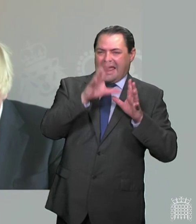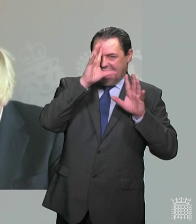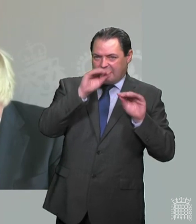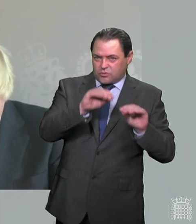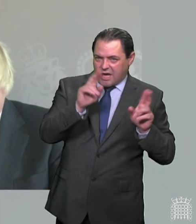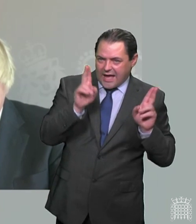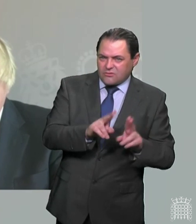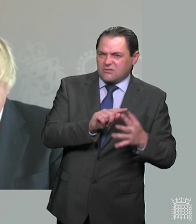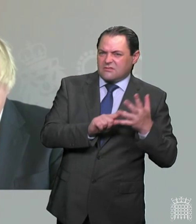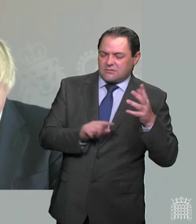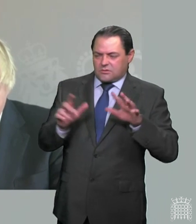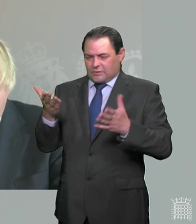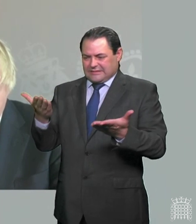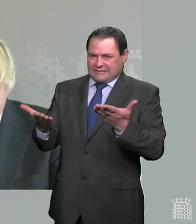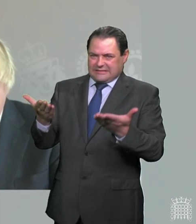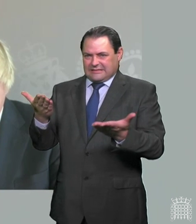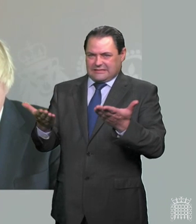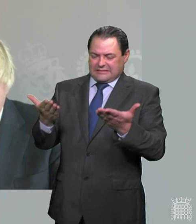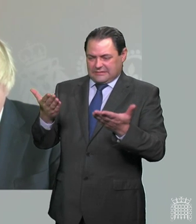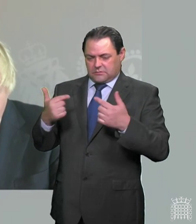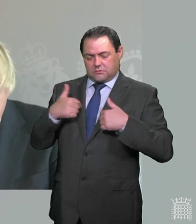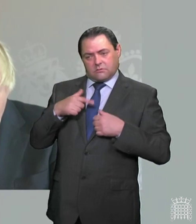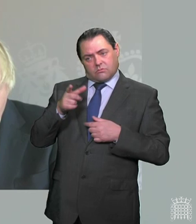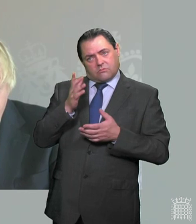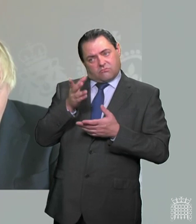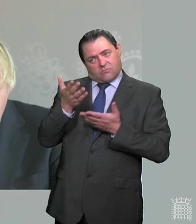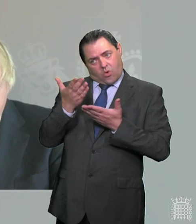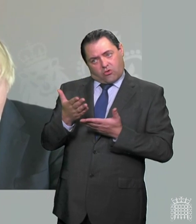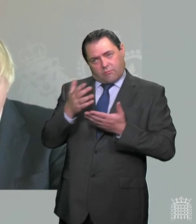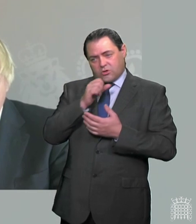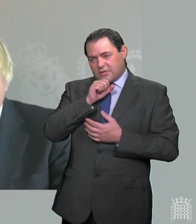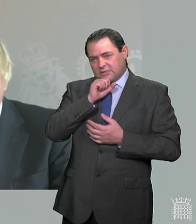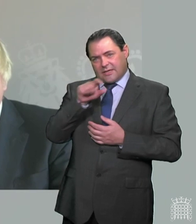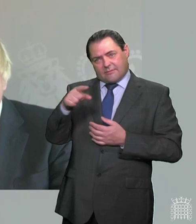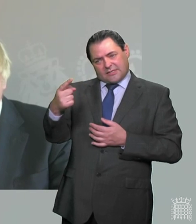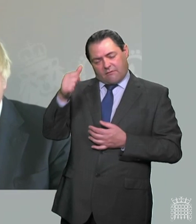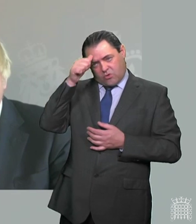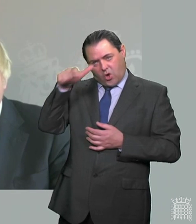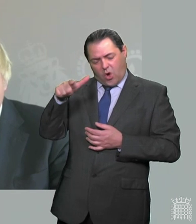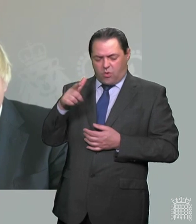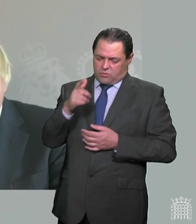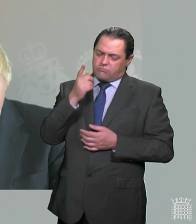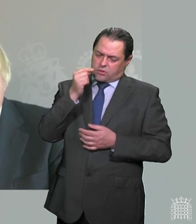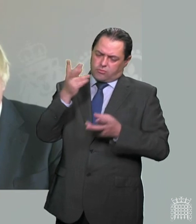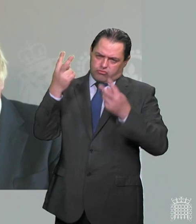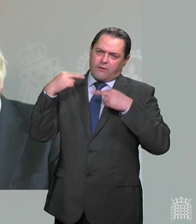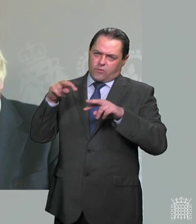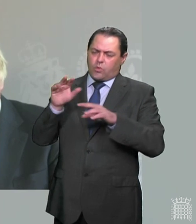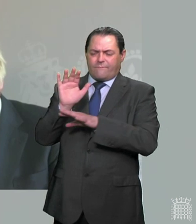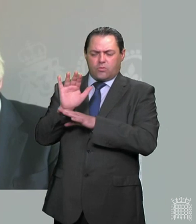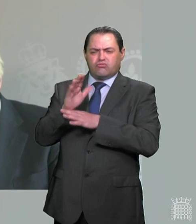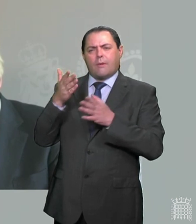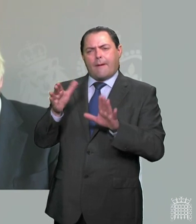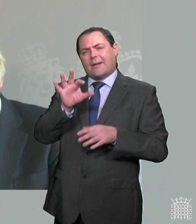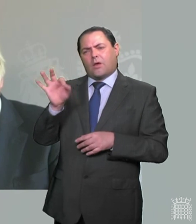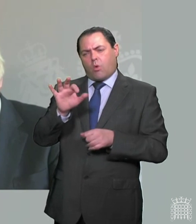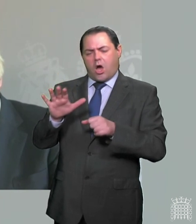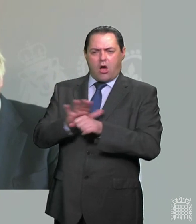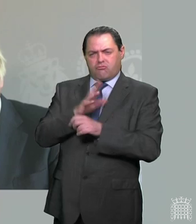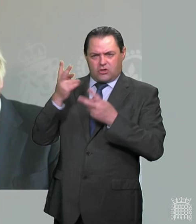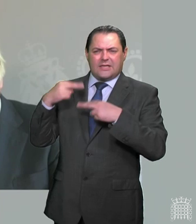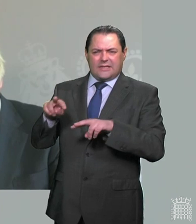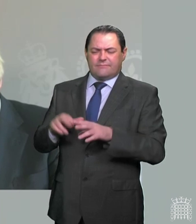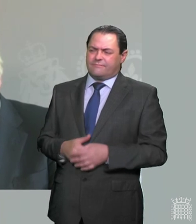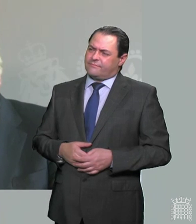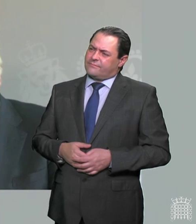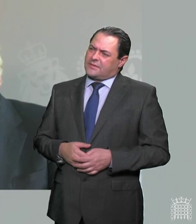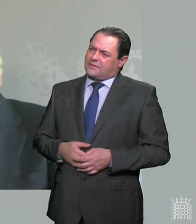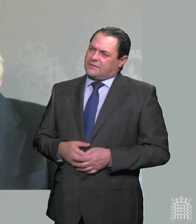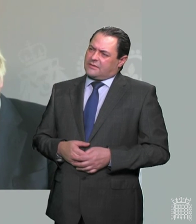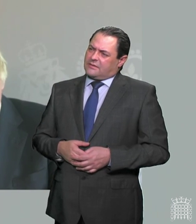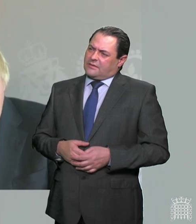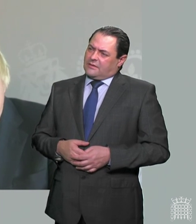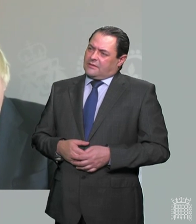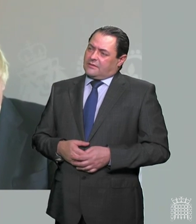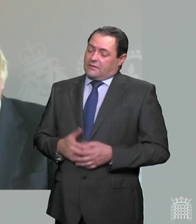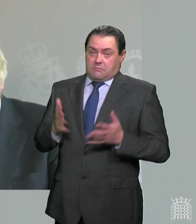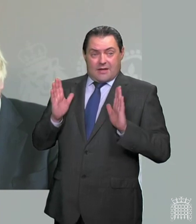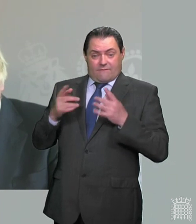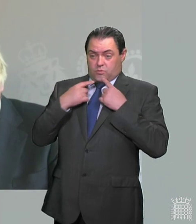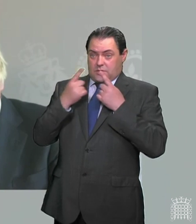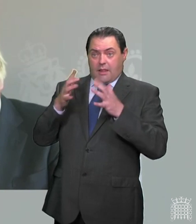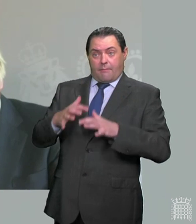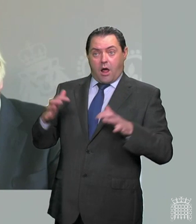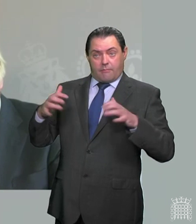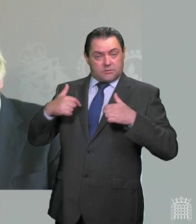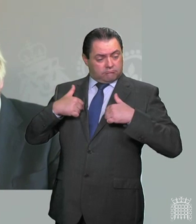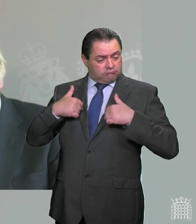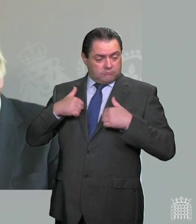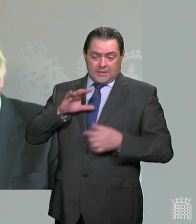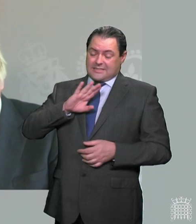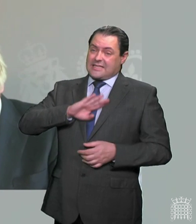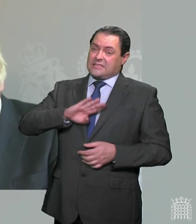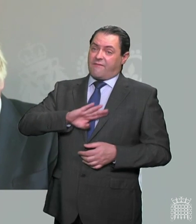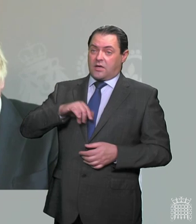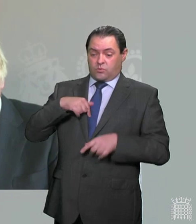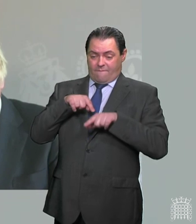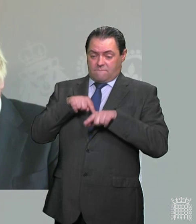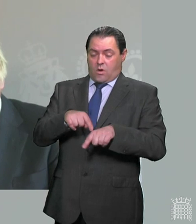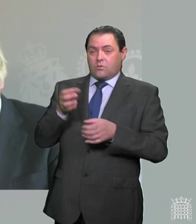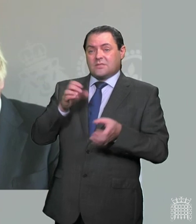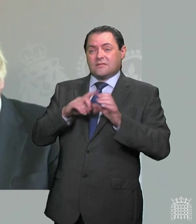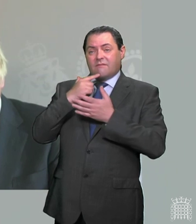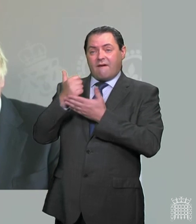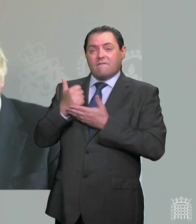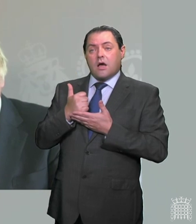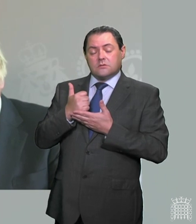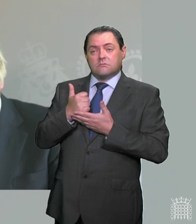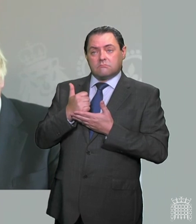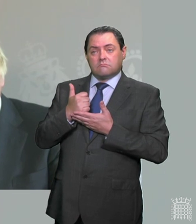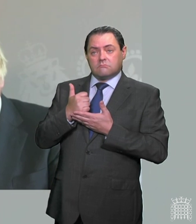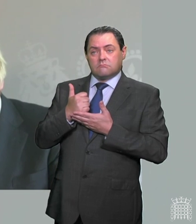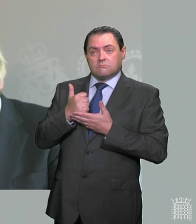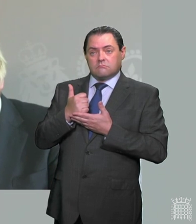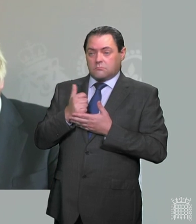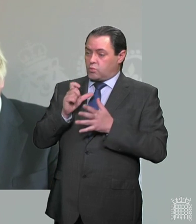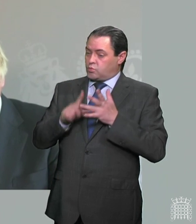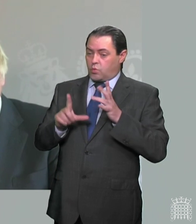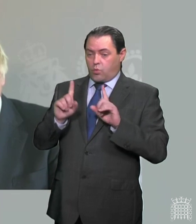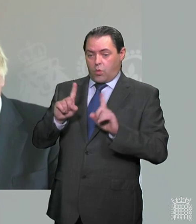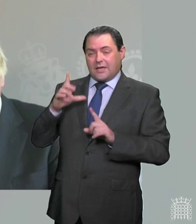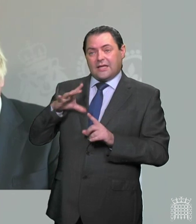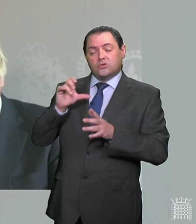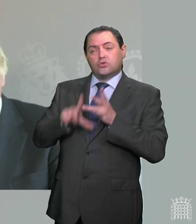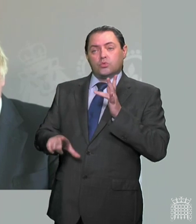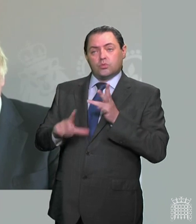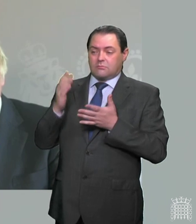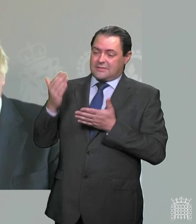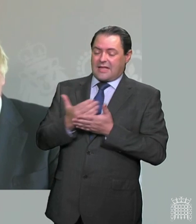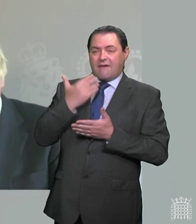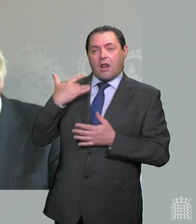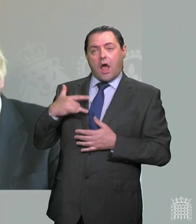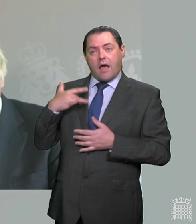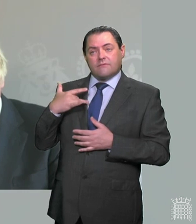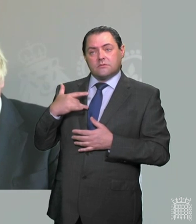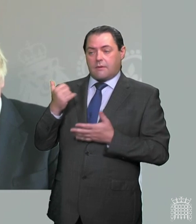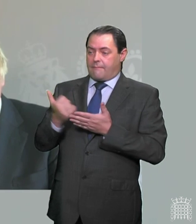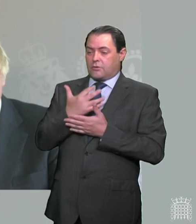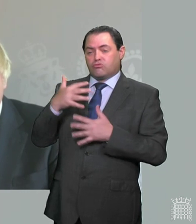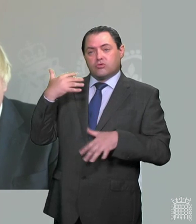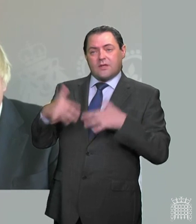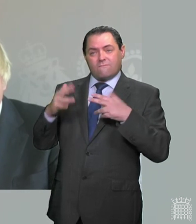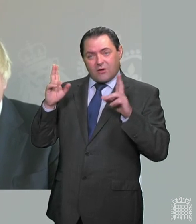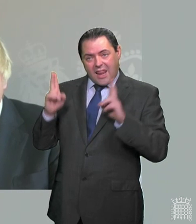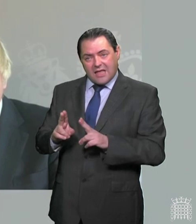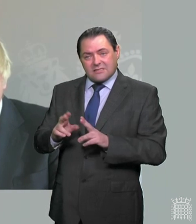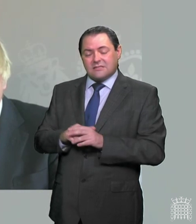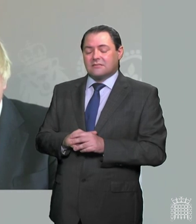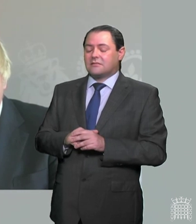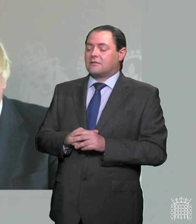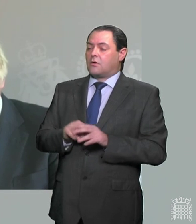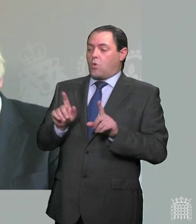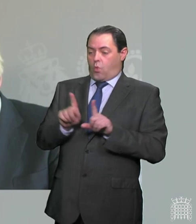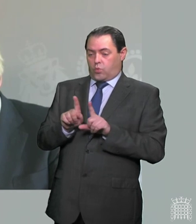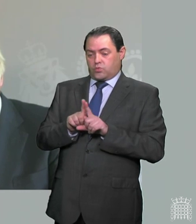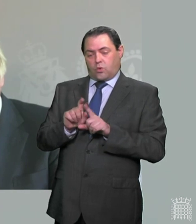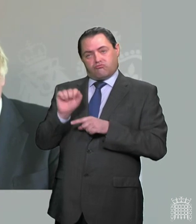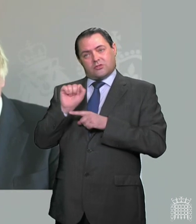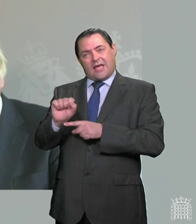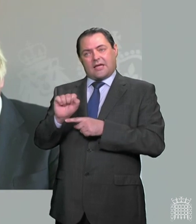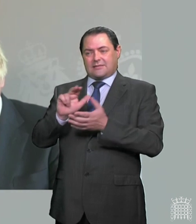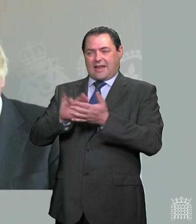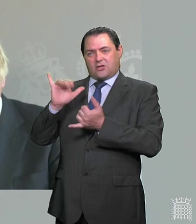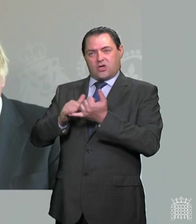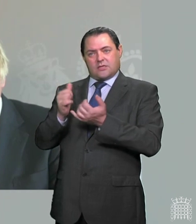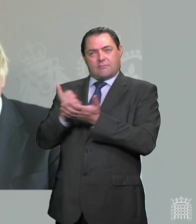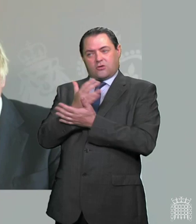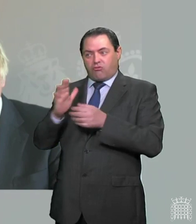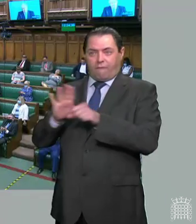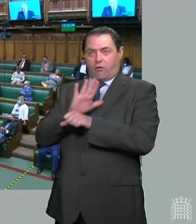The right honourable Gentleman knows very well that, in due course, there will be a chance to look at all this in a full public inquiry, but I must tell the House that I am content that we followed the scientific guidance and we did whatever we could to save life and to minimise suffering, and of course to protect our wonderful NHS.